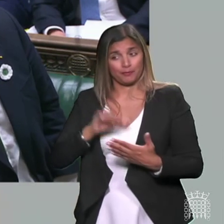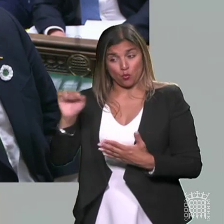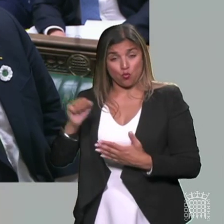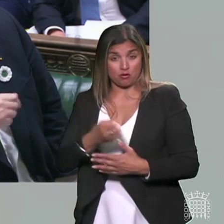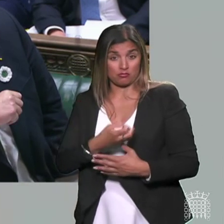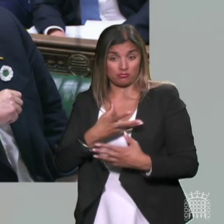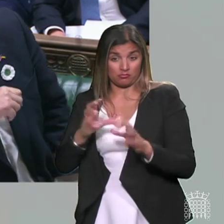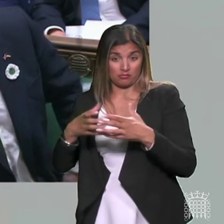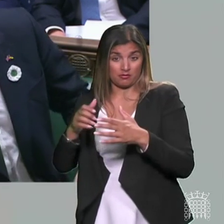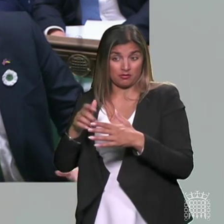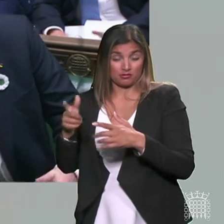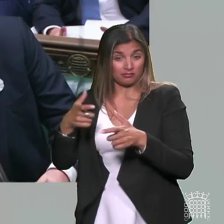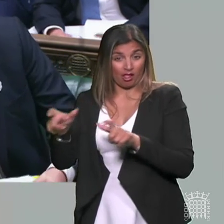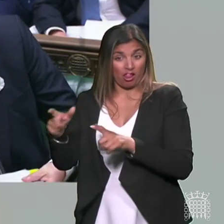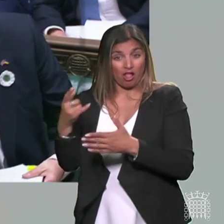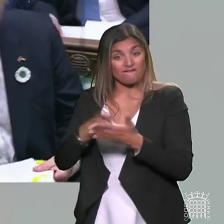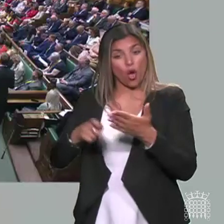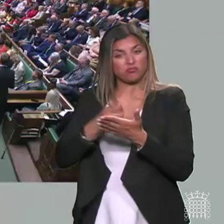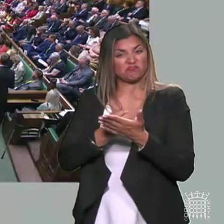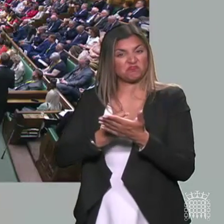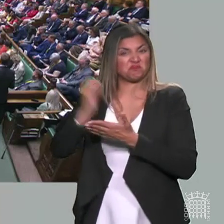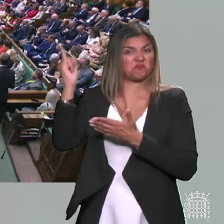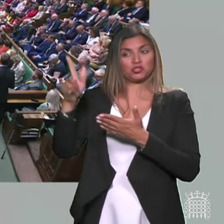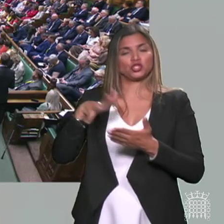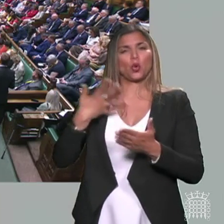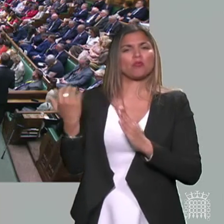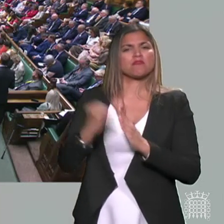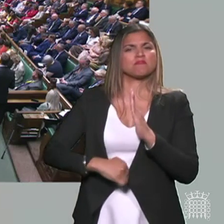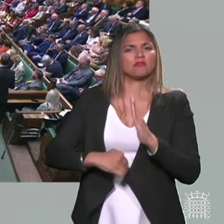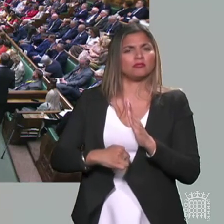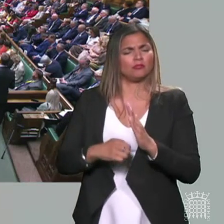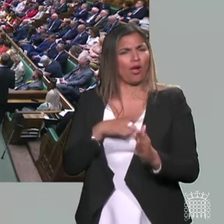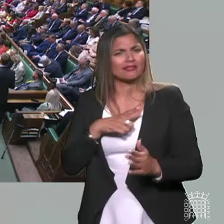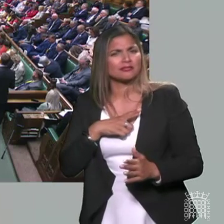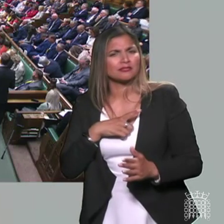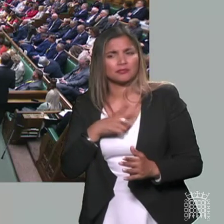That was a great mistake, and I think they should take it back.